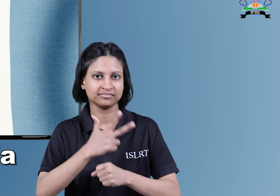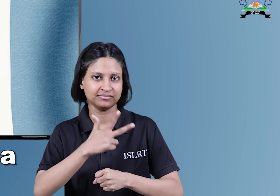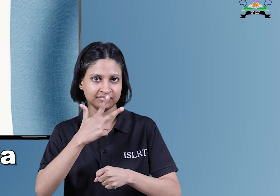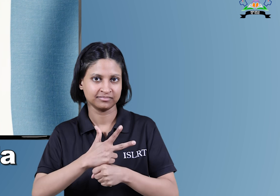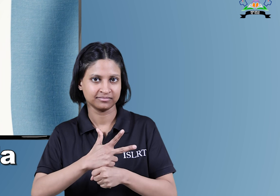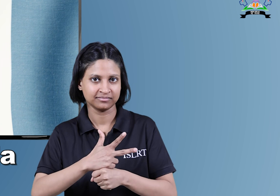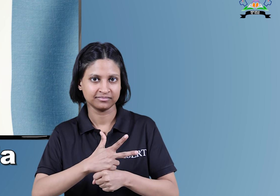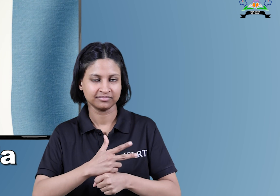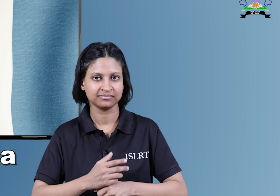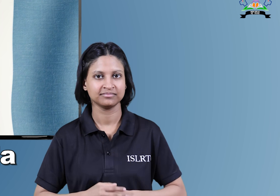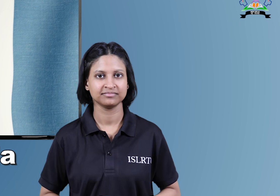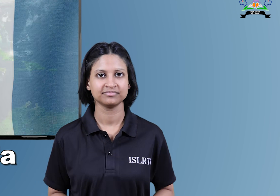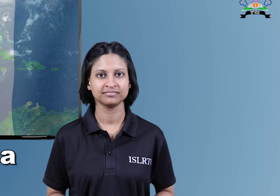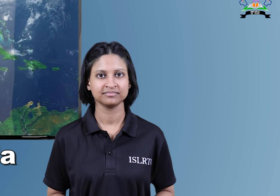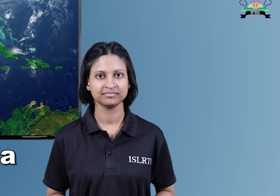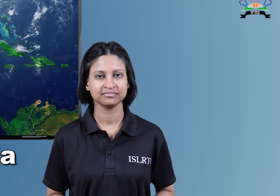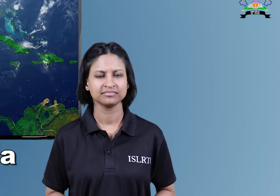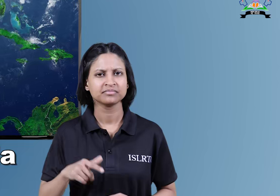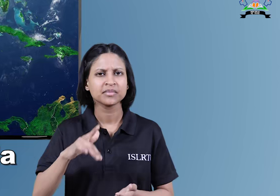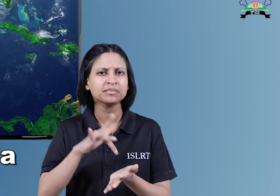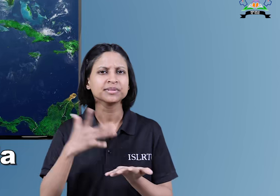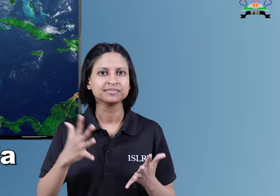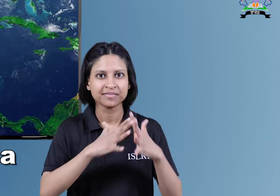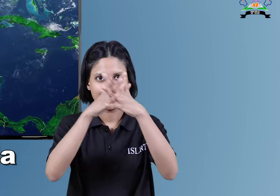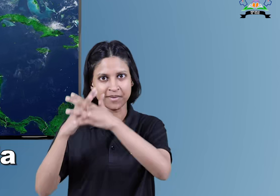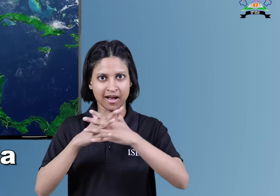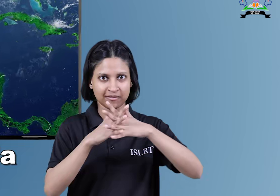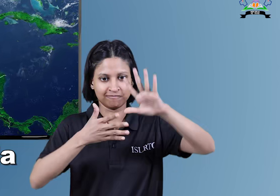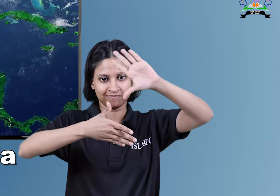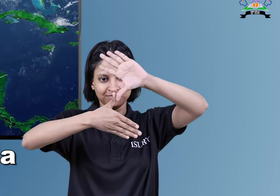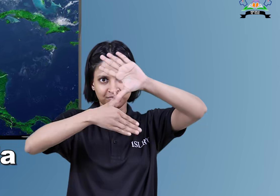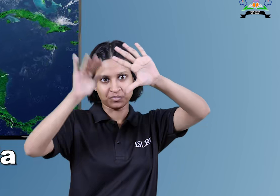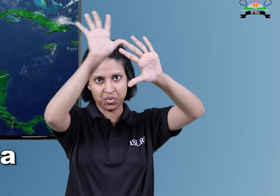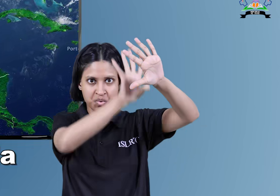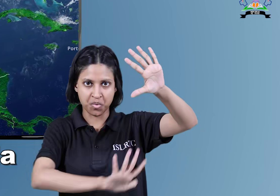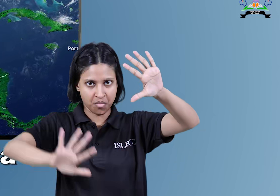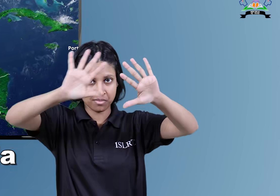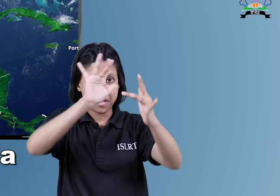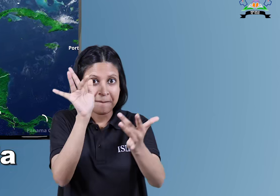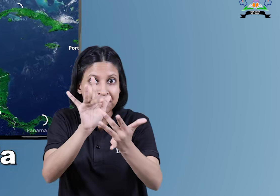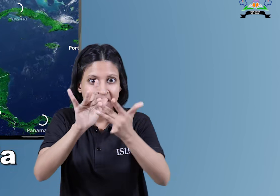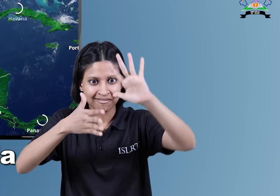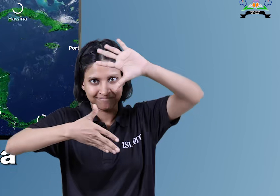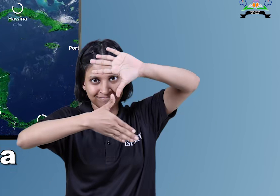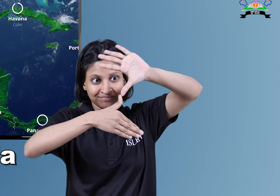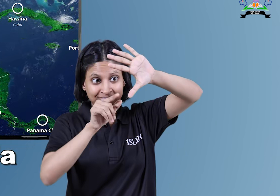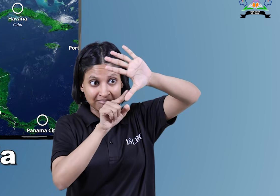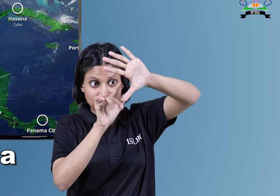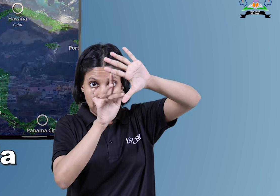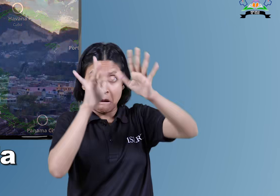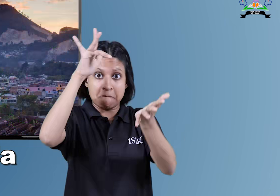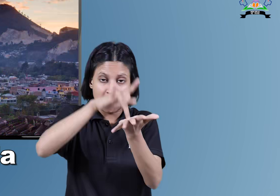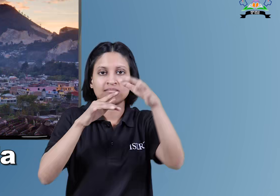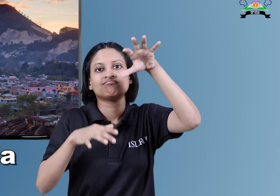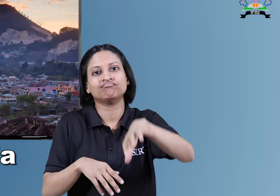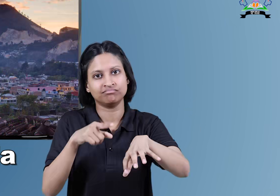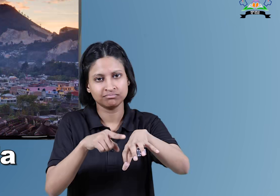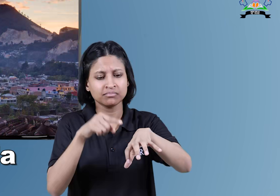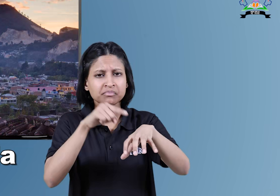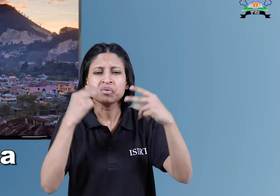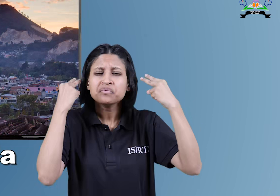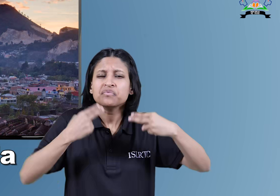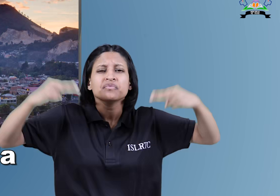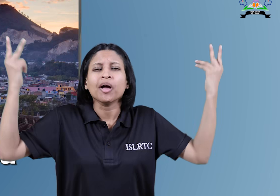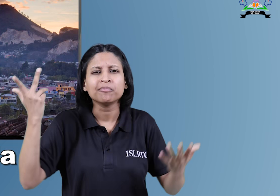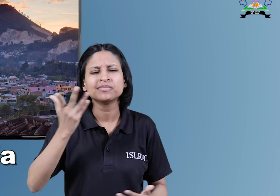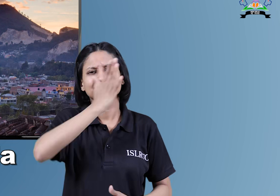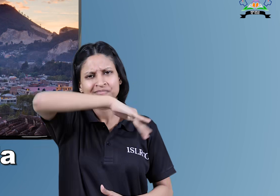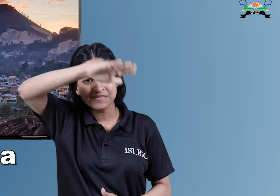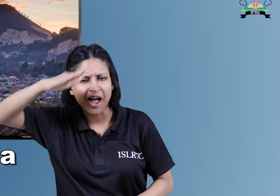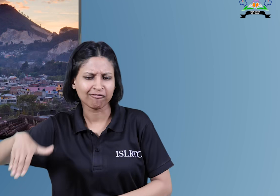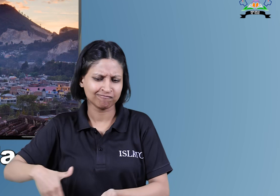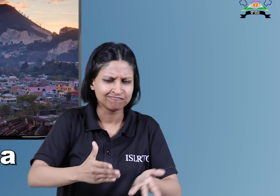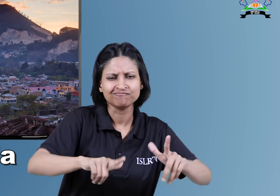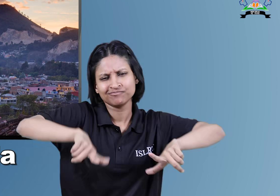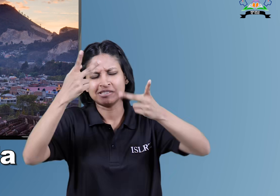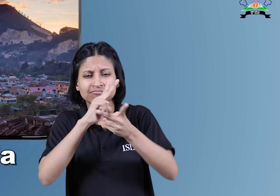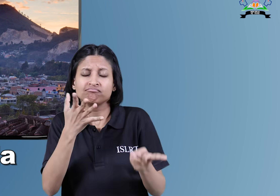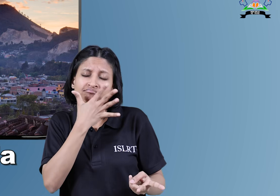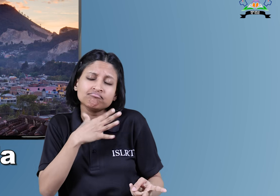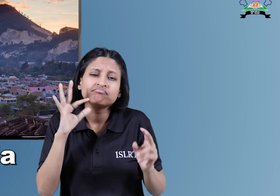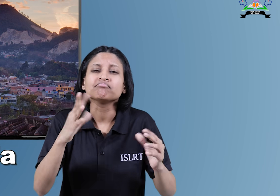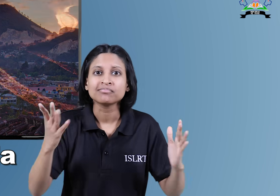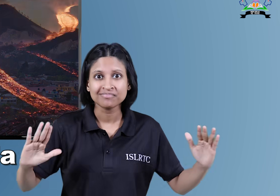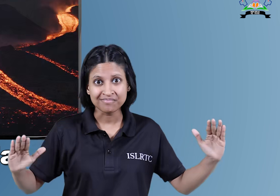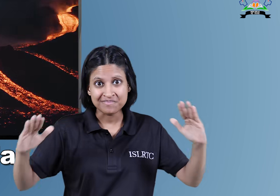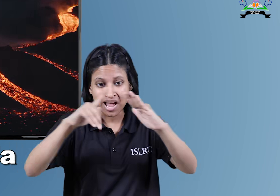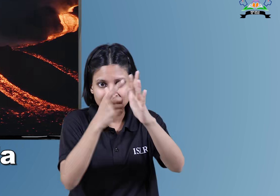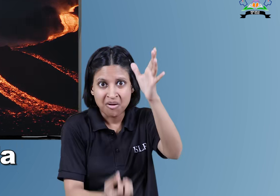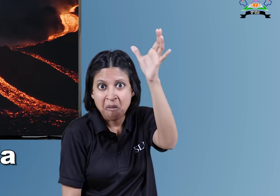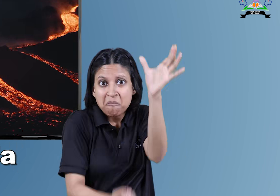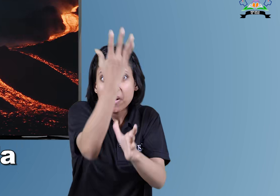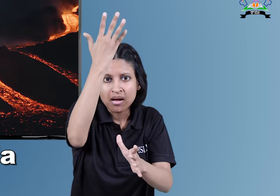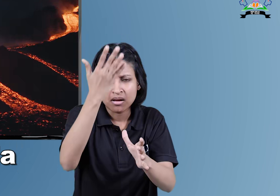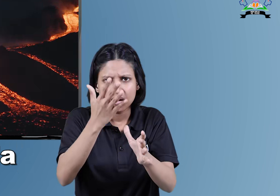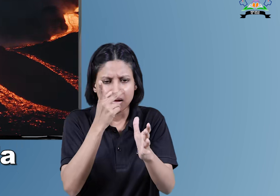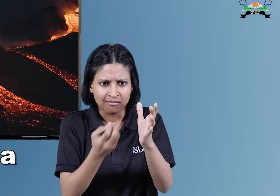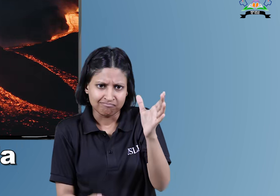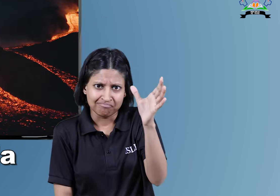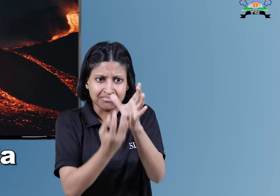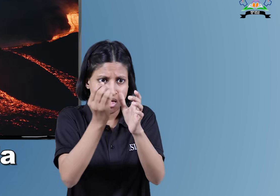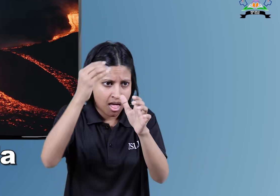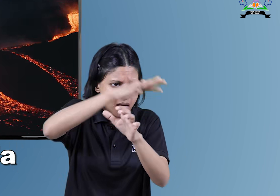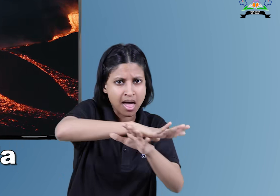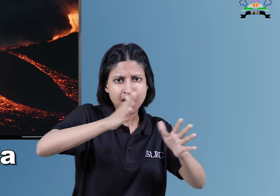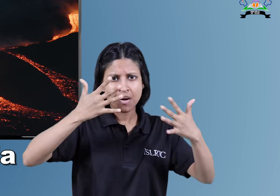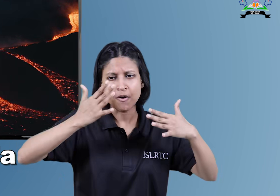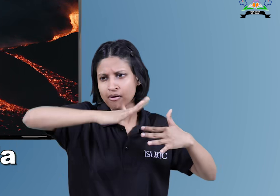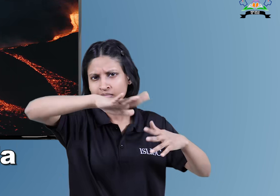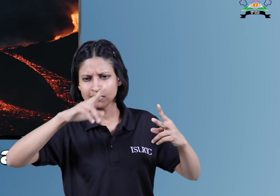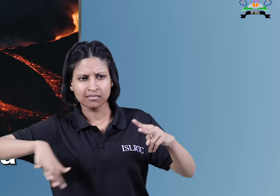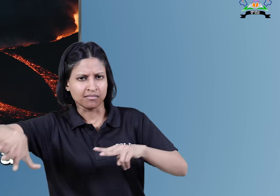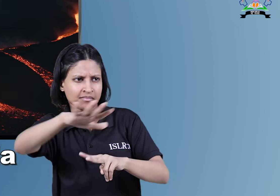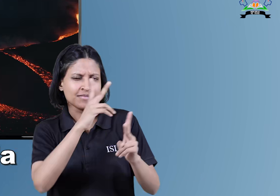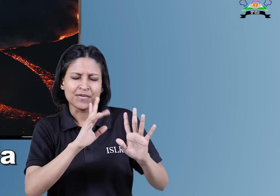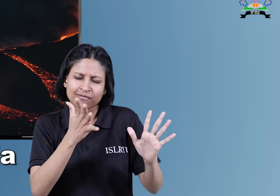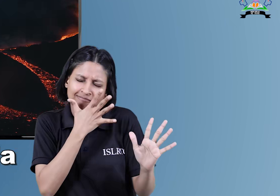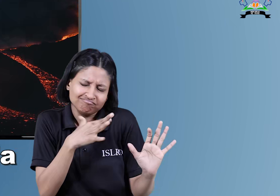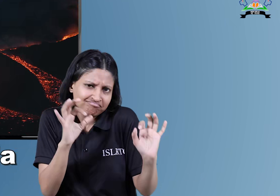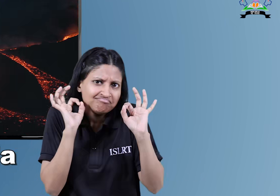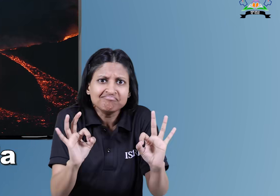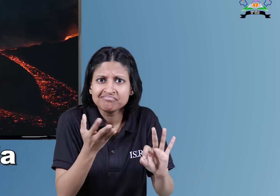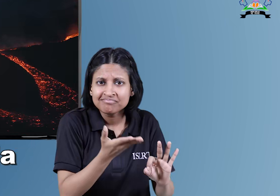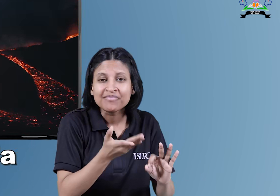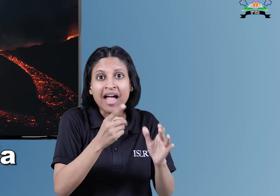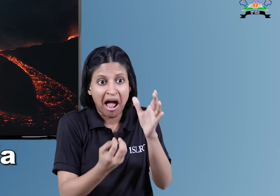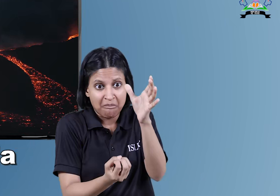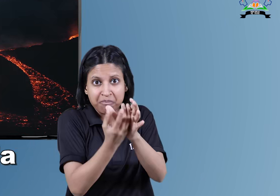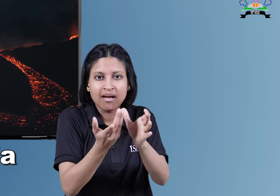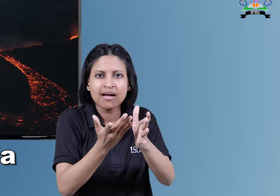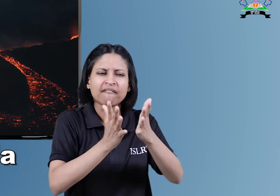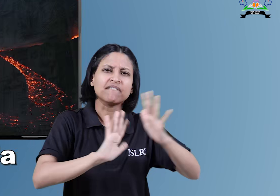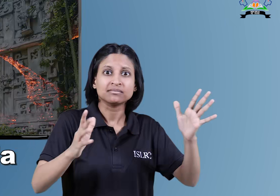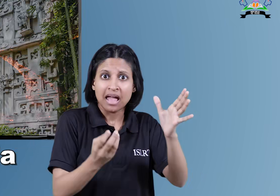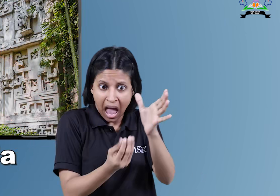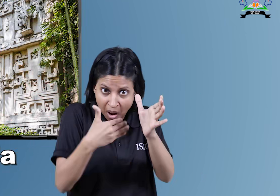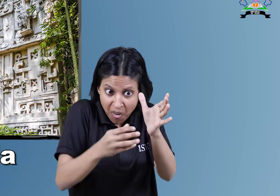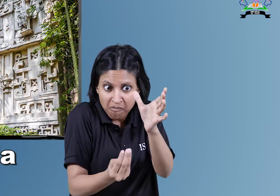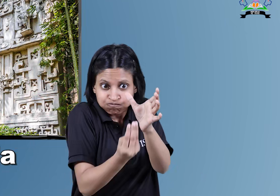Guatemala Guatemala is a country in Central America known for its stunning landscapes, including live volcanic areas,